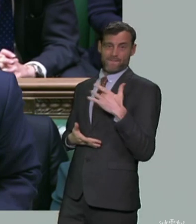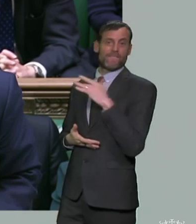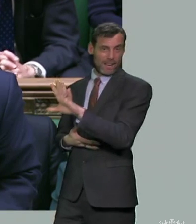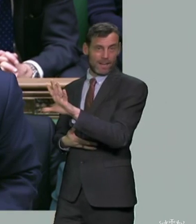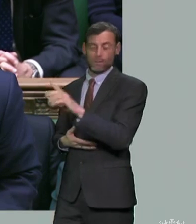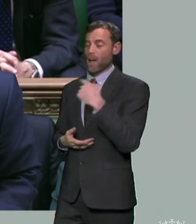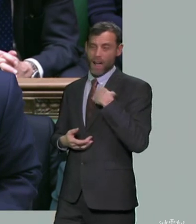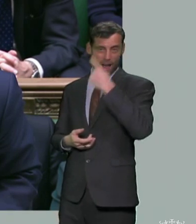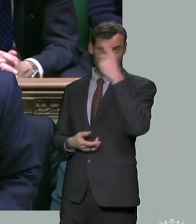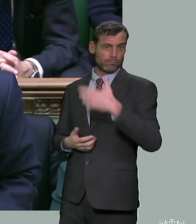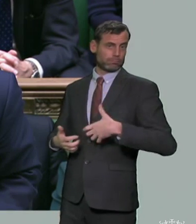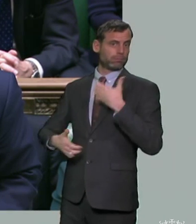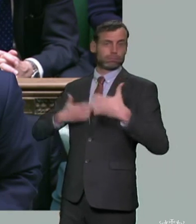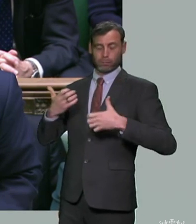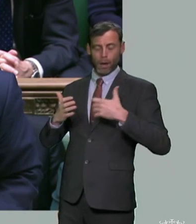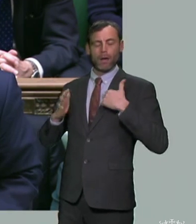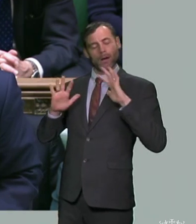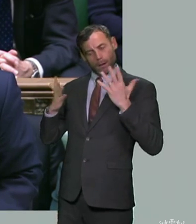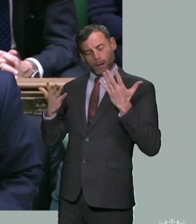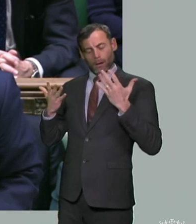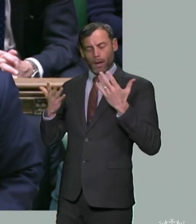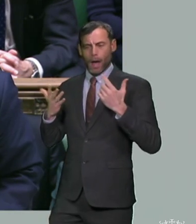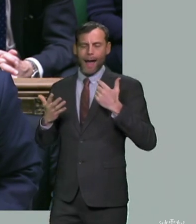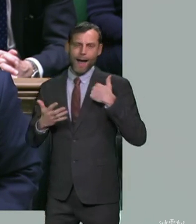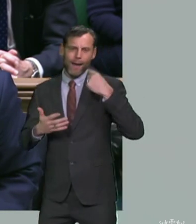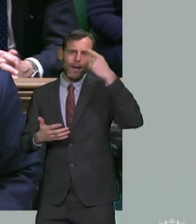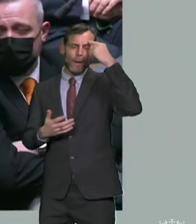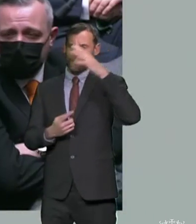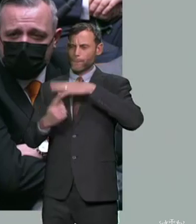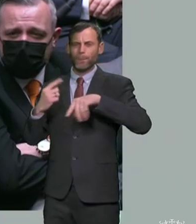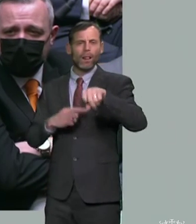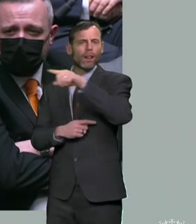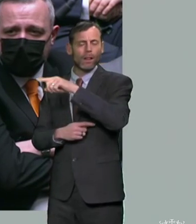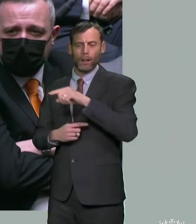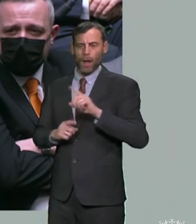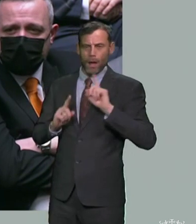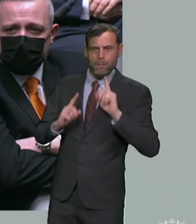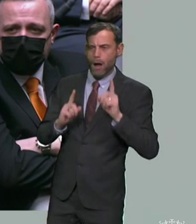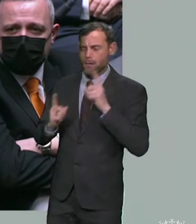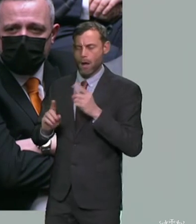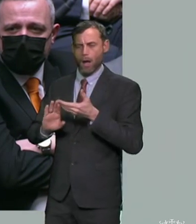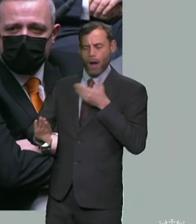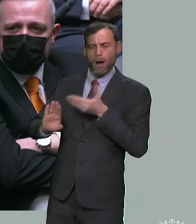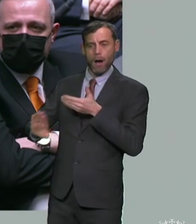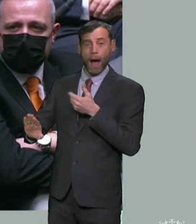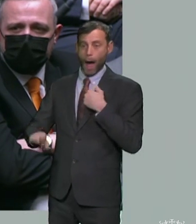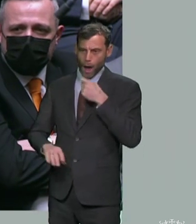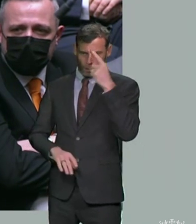I sympathise very deeply with the feelings and I understand why people feel as they do.